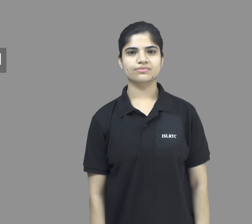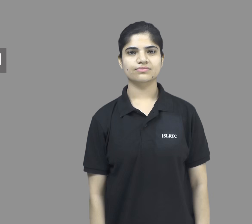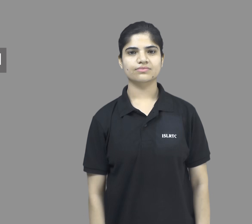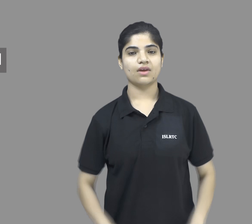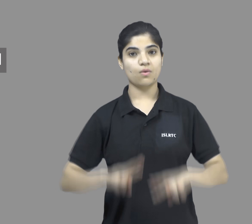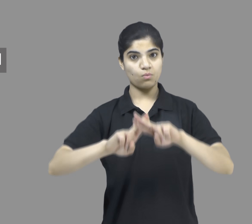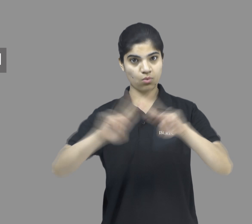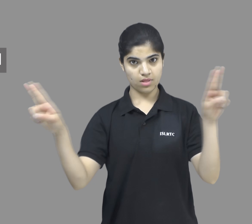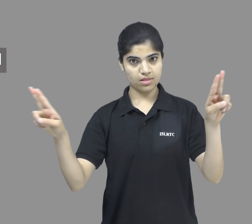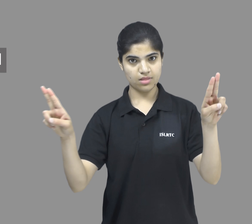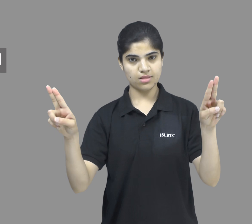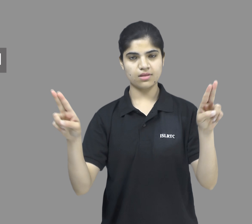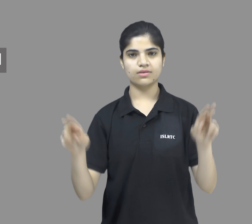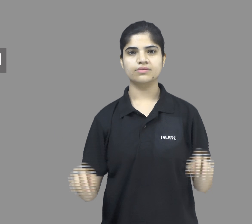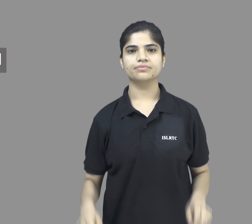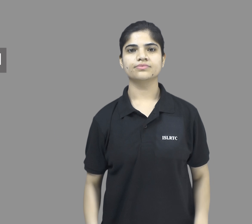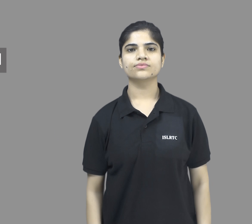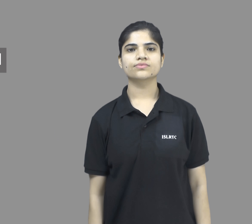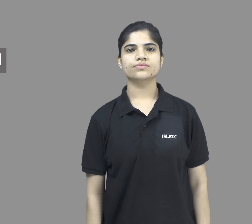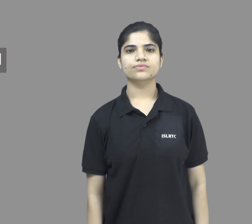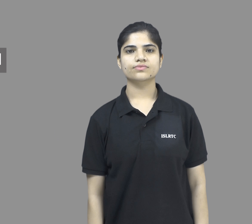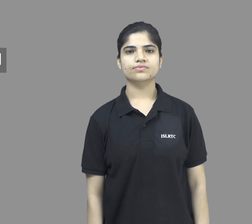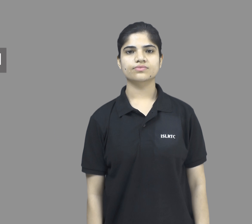Full